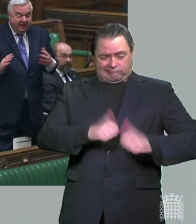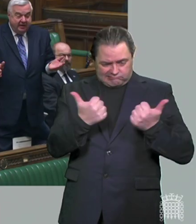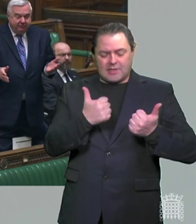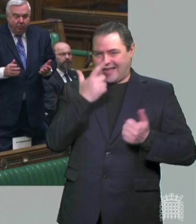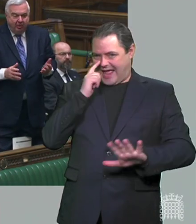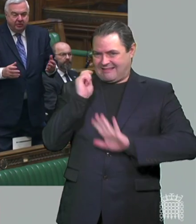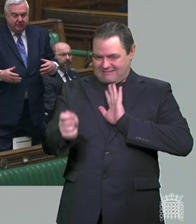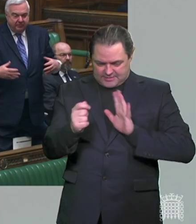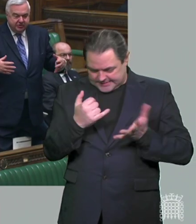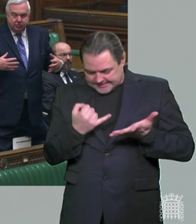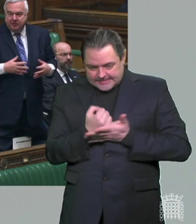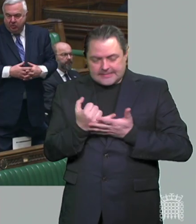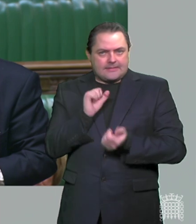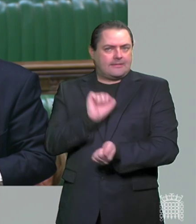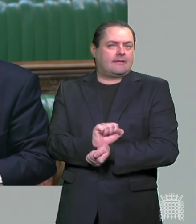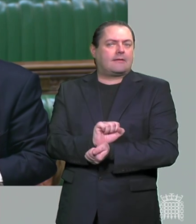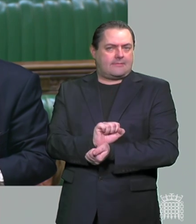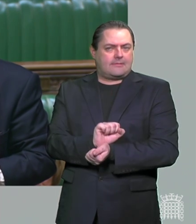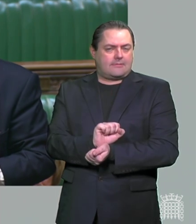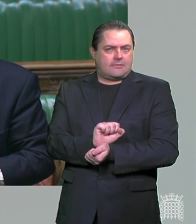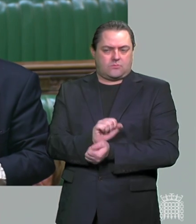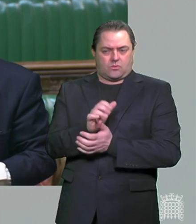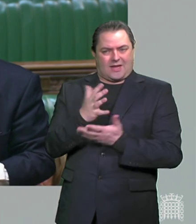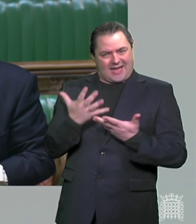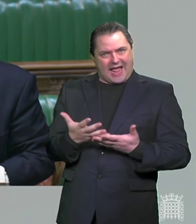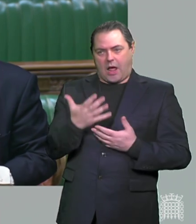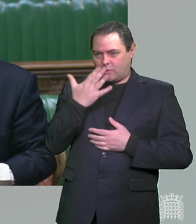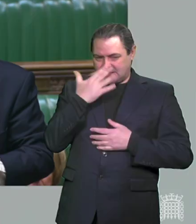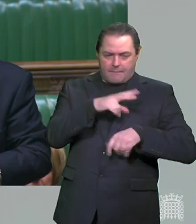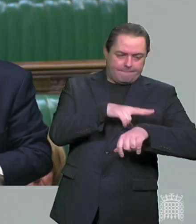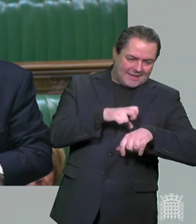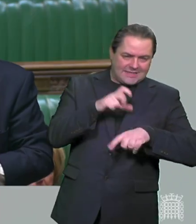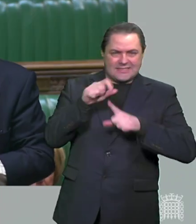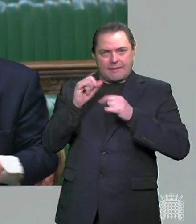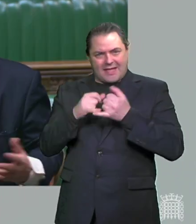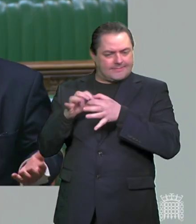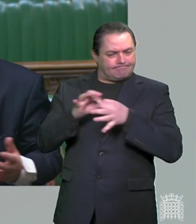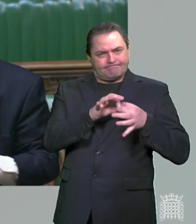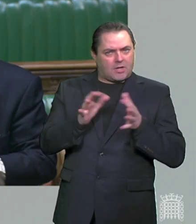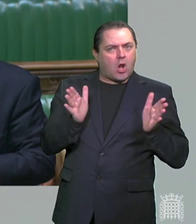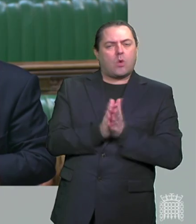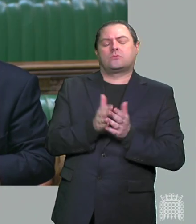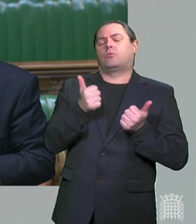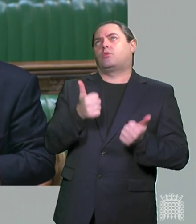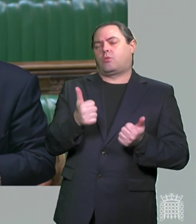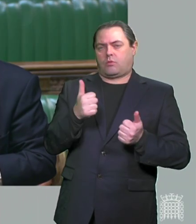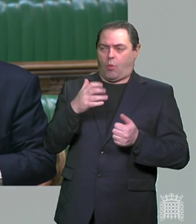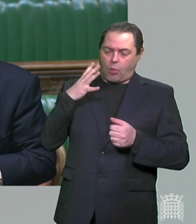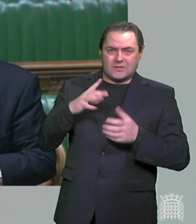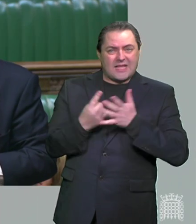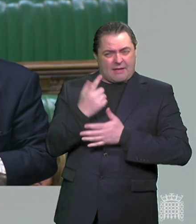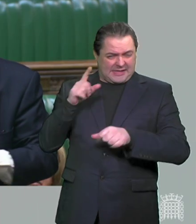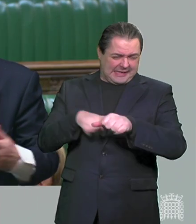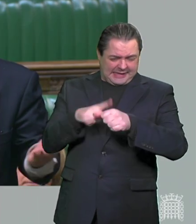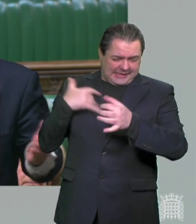I therefore welcome this joint working, which is something that had been hoped for over many years and seems to be delivering results.